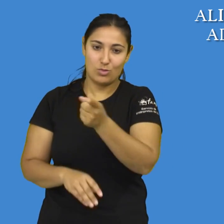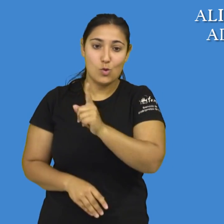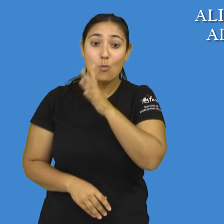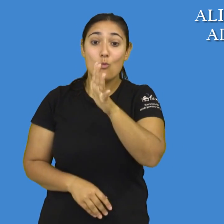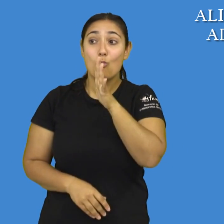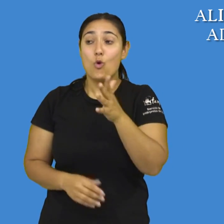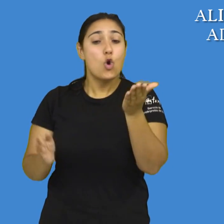motivo